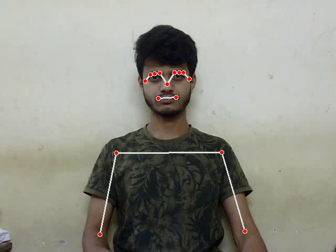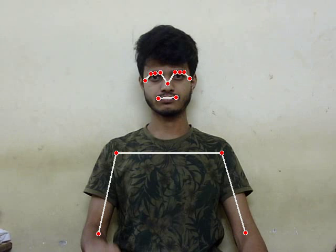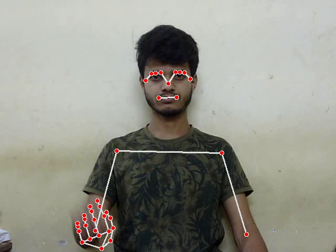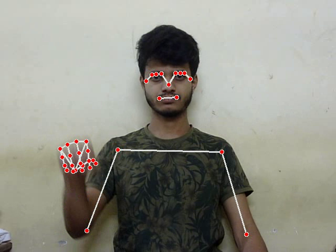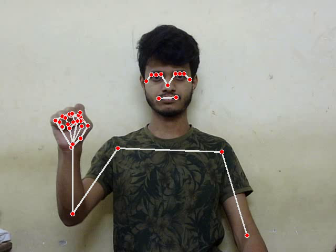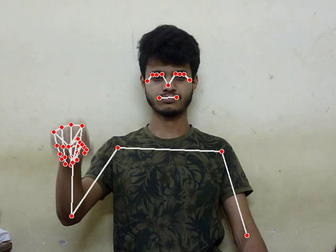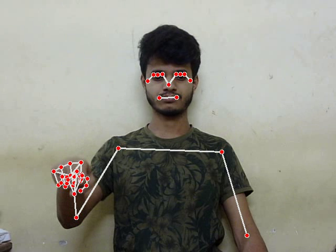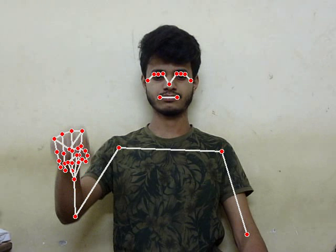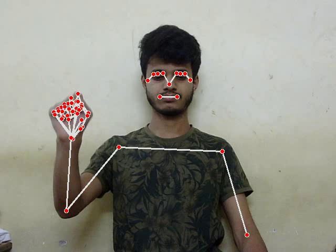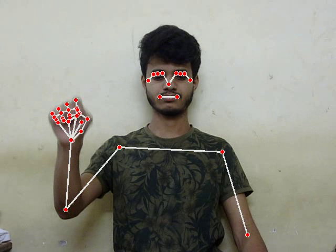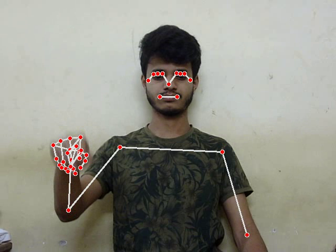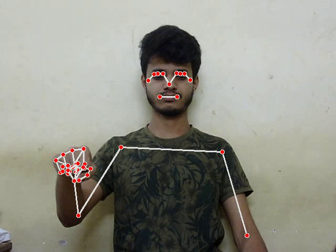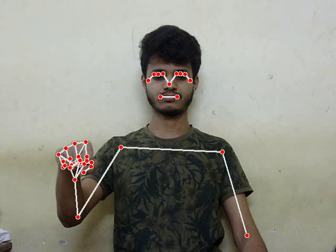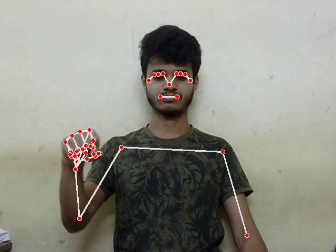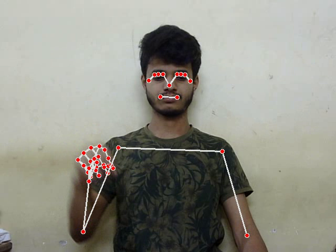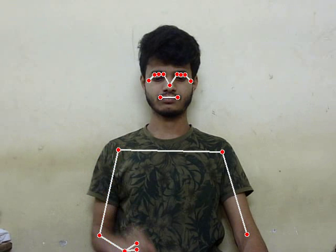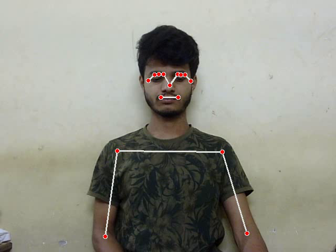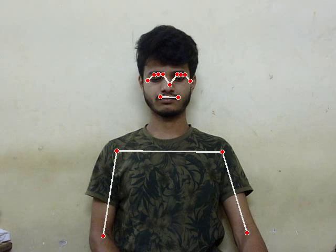yes